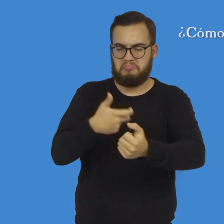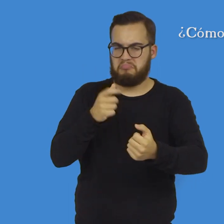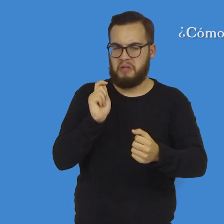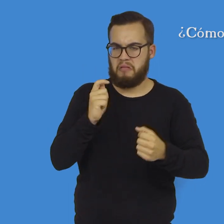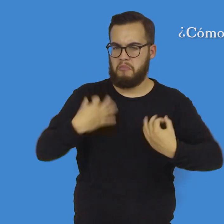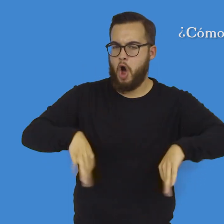frecuente